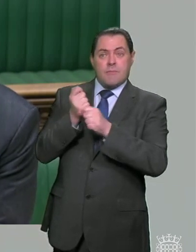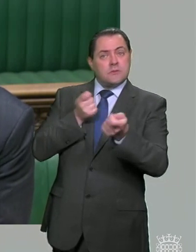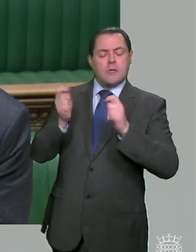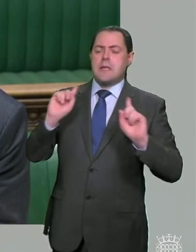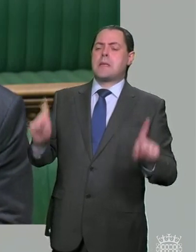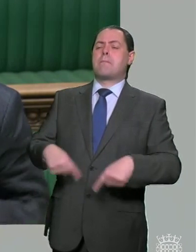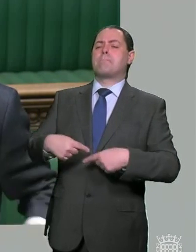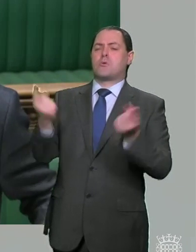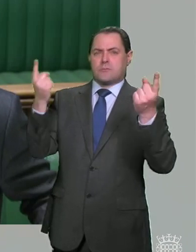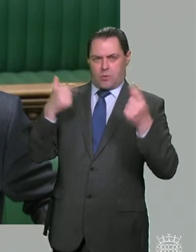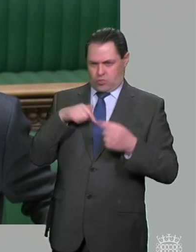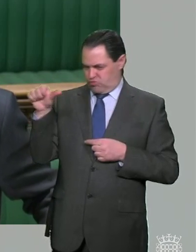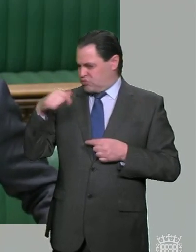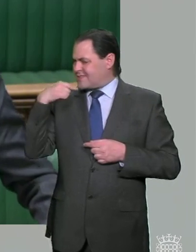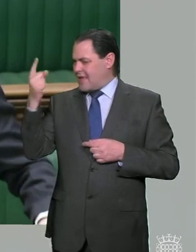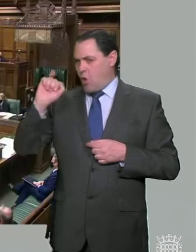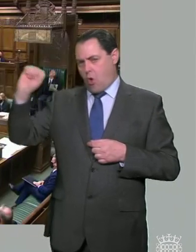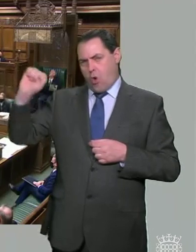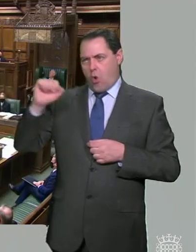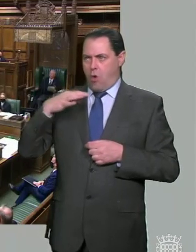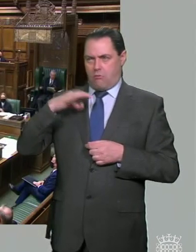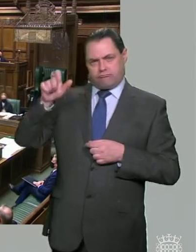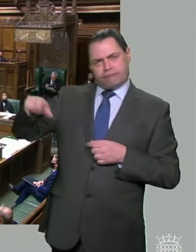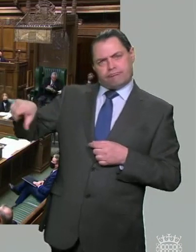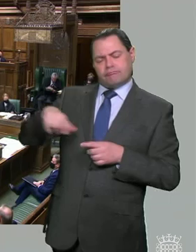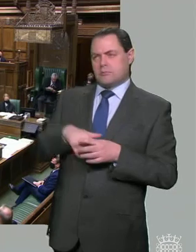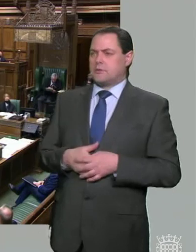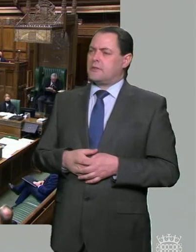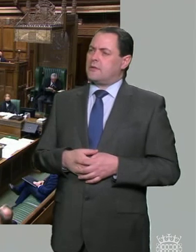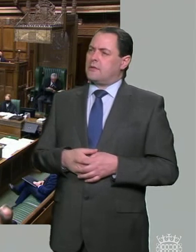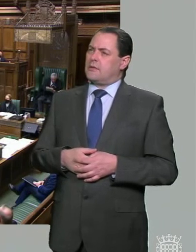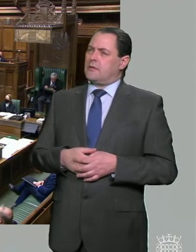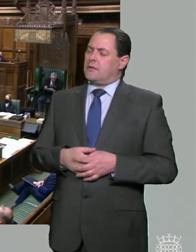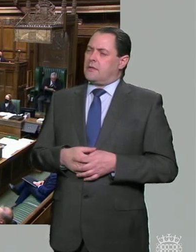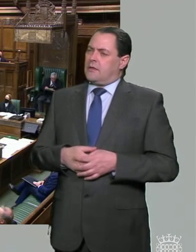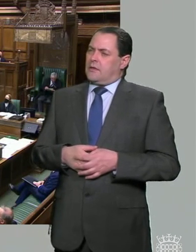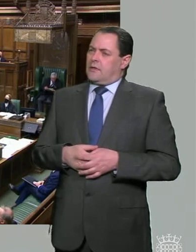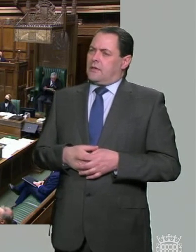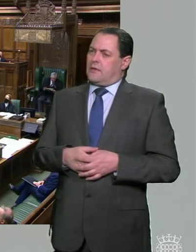That is what the honourable Lady should tell her constituents.